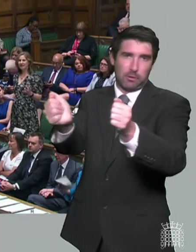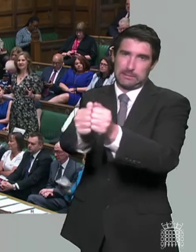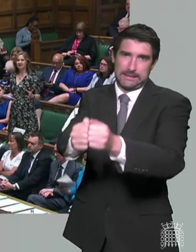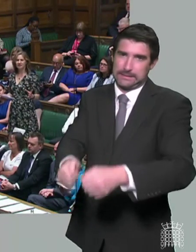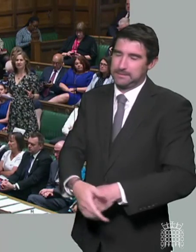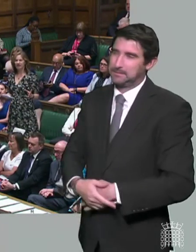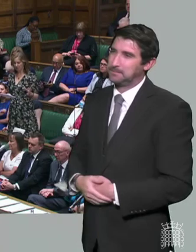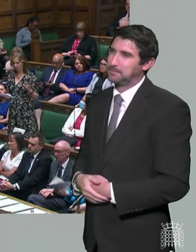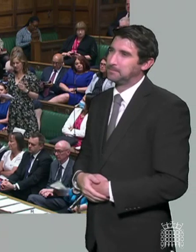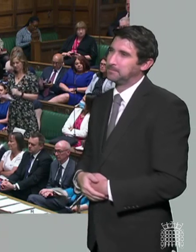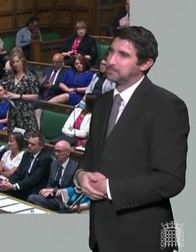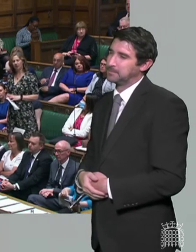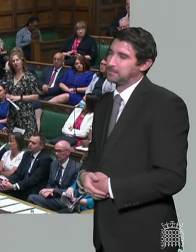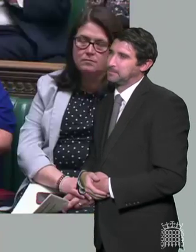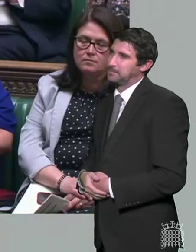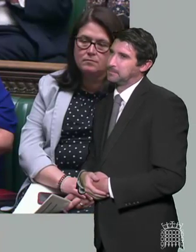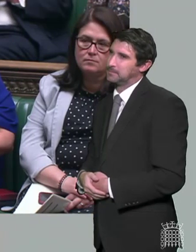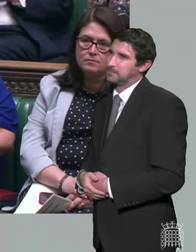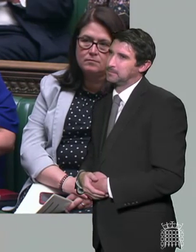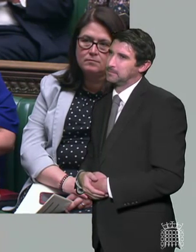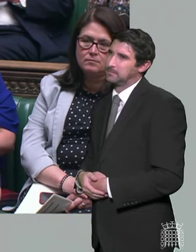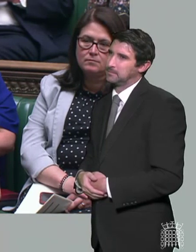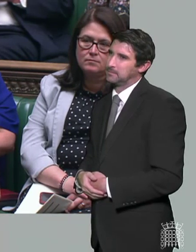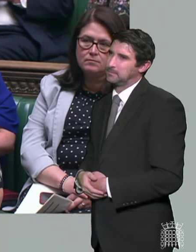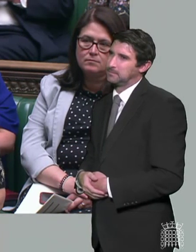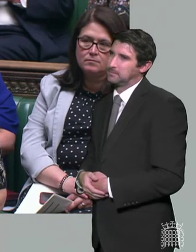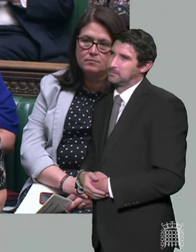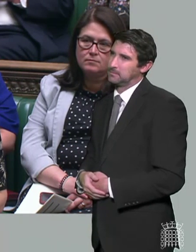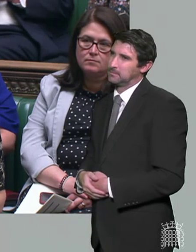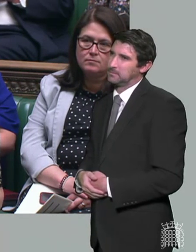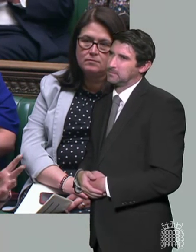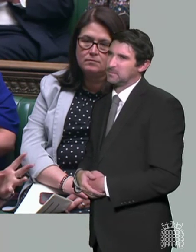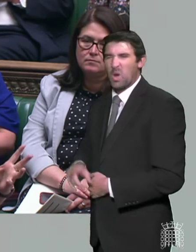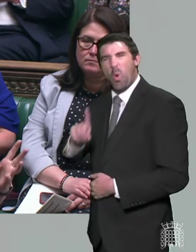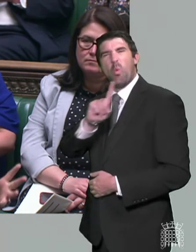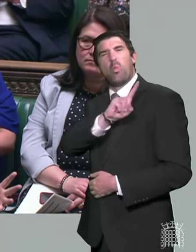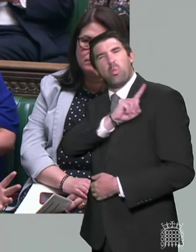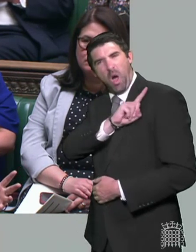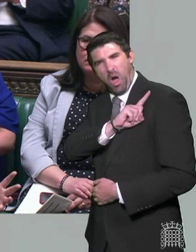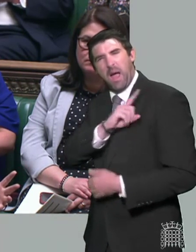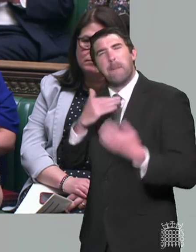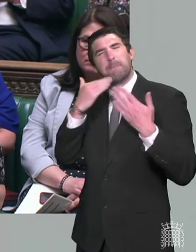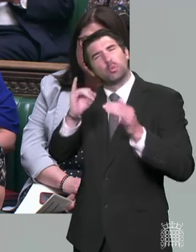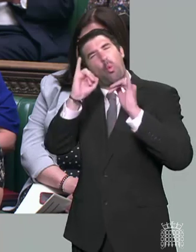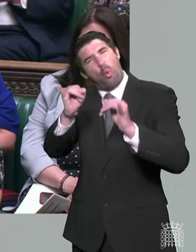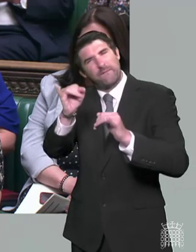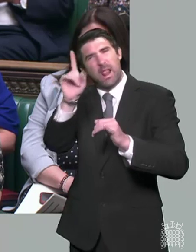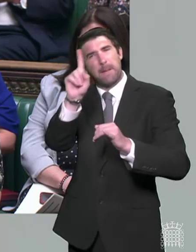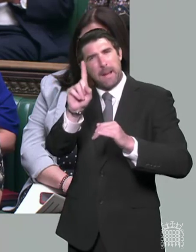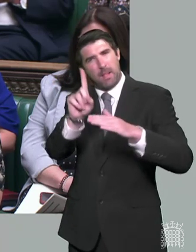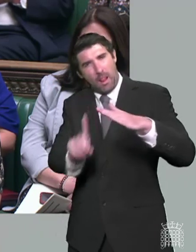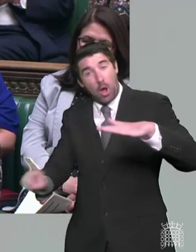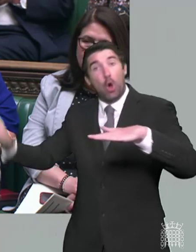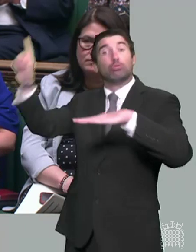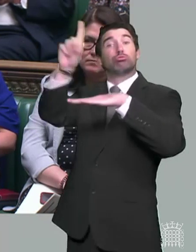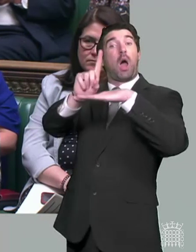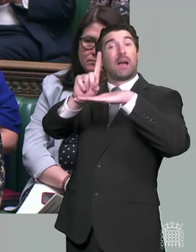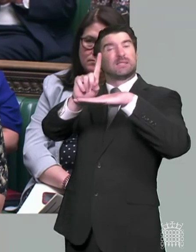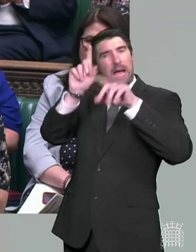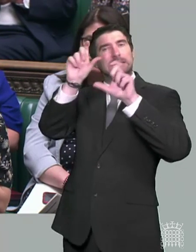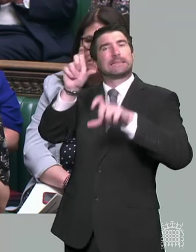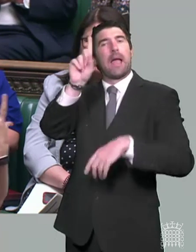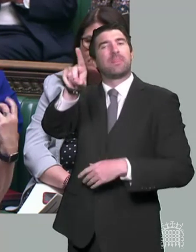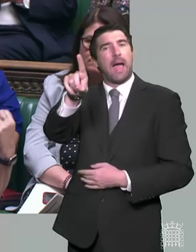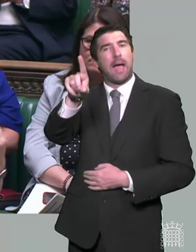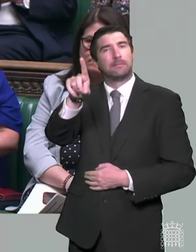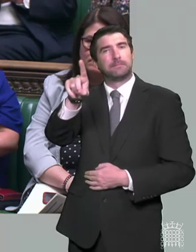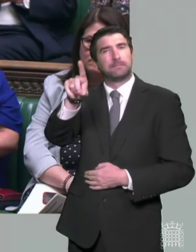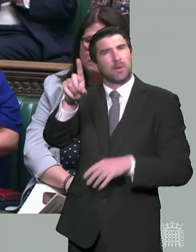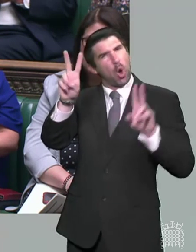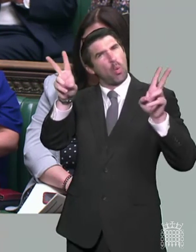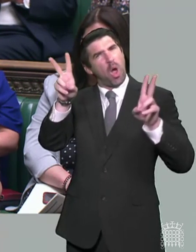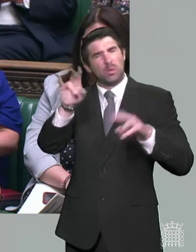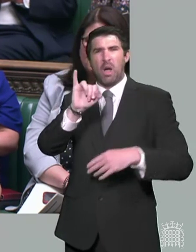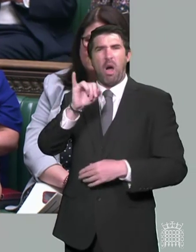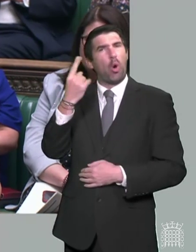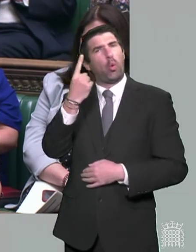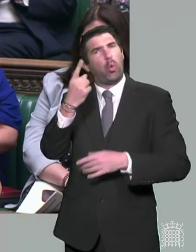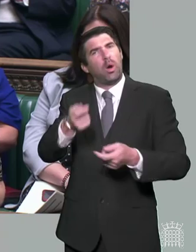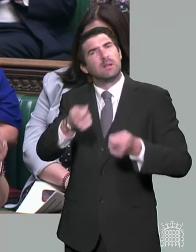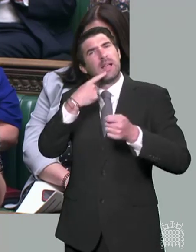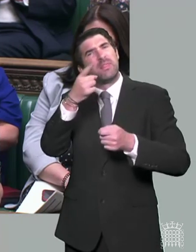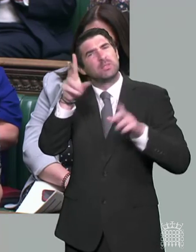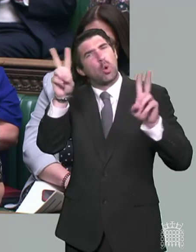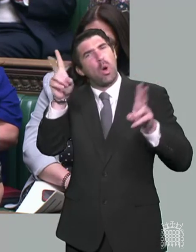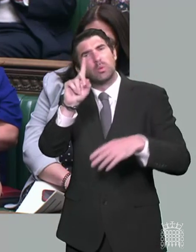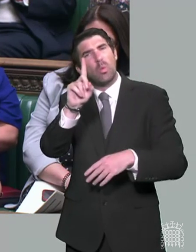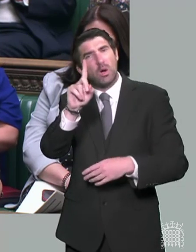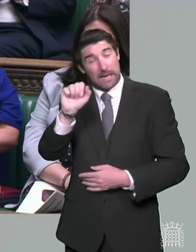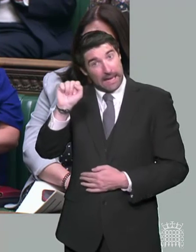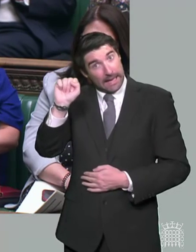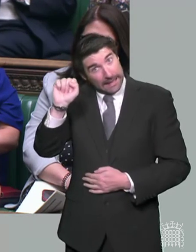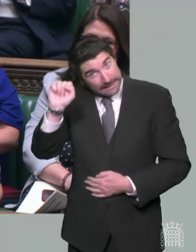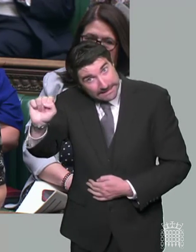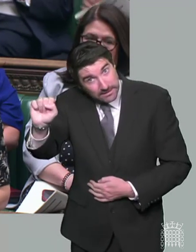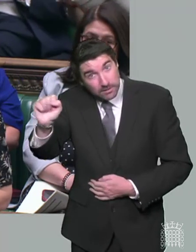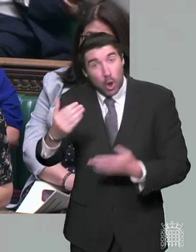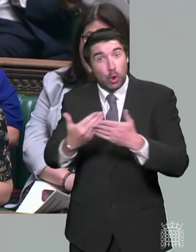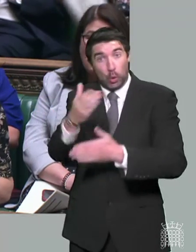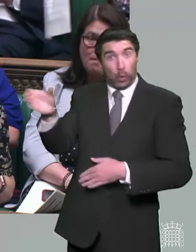Mr Speaker,“Why is it that the worst people often rise to the highest office and stay there?”Not my words about the Prime Minister, but those of his newest appointment—his cost of living tsar.